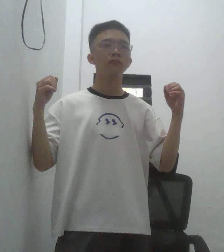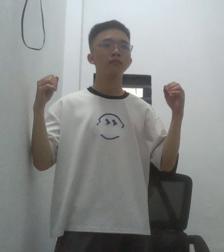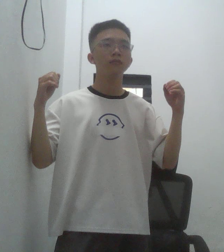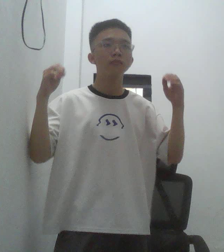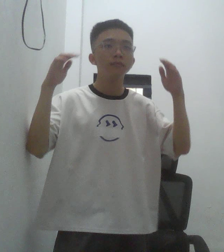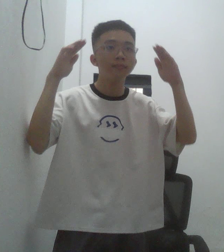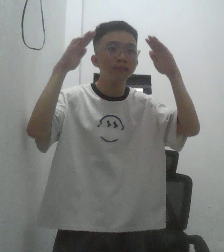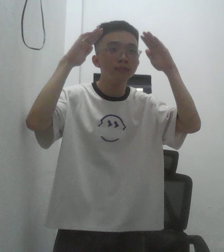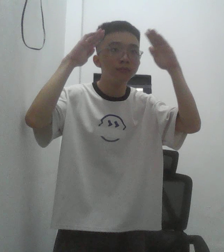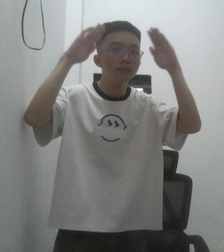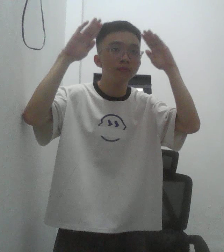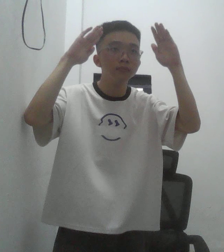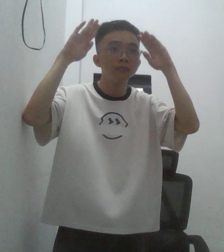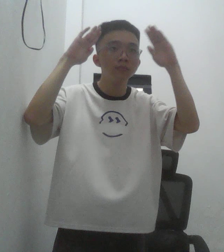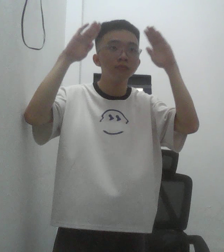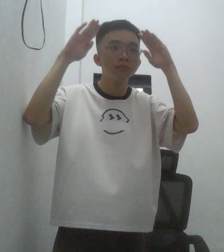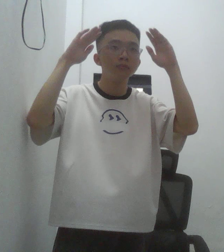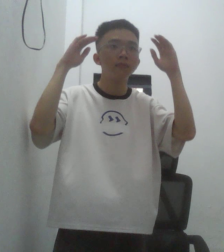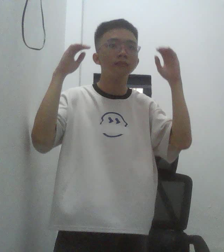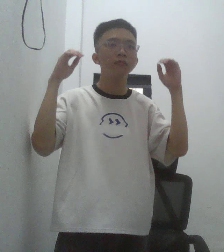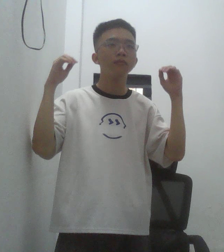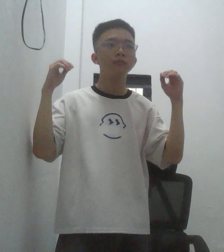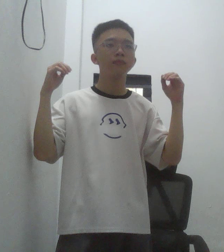xin chao